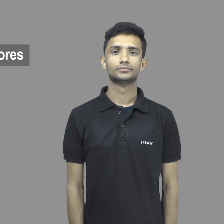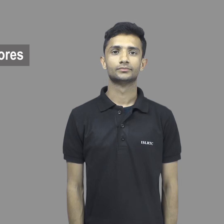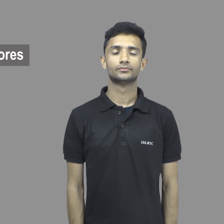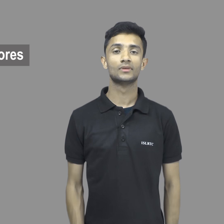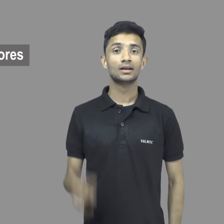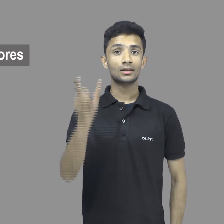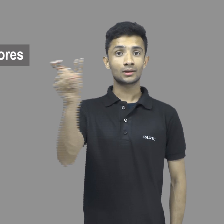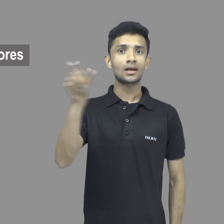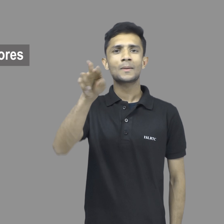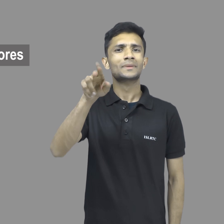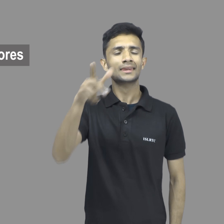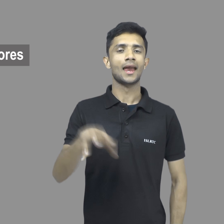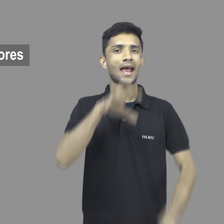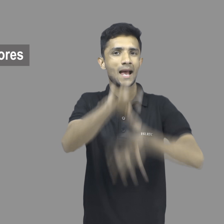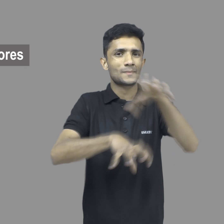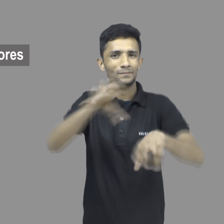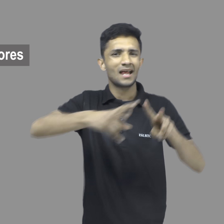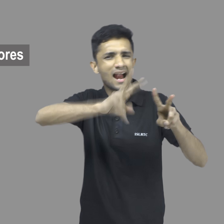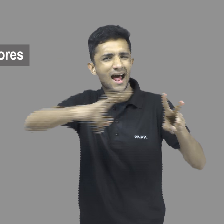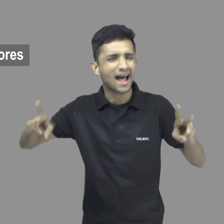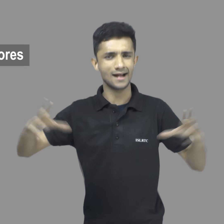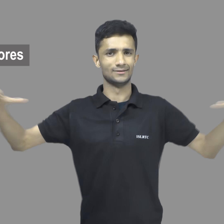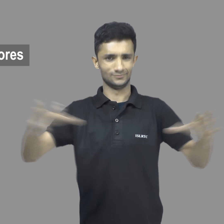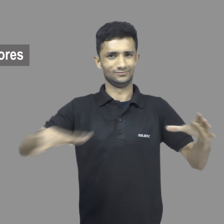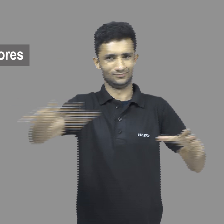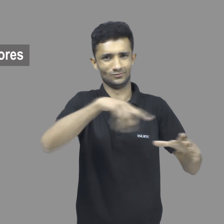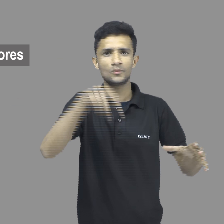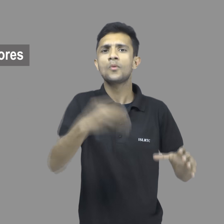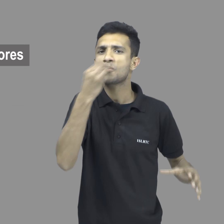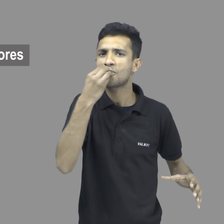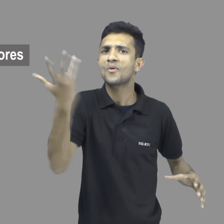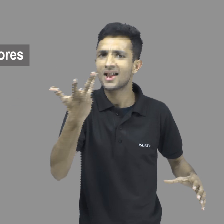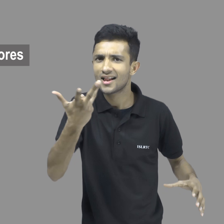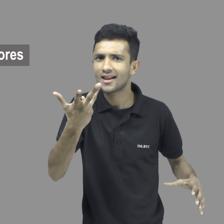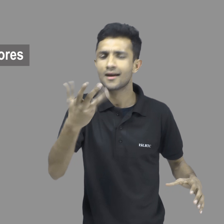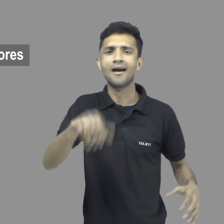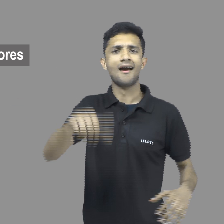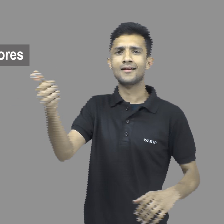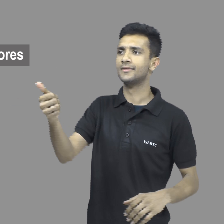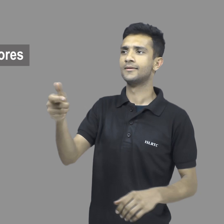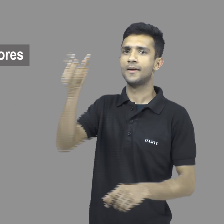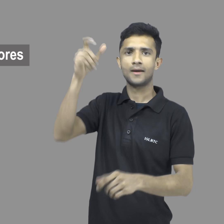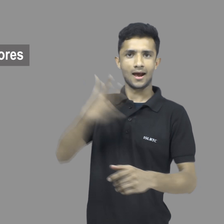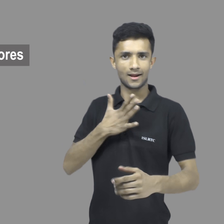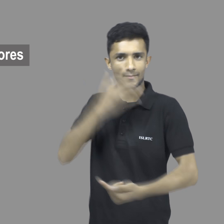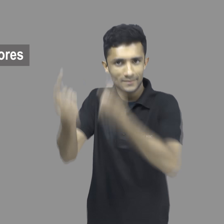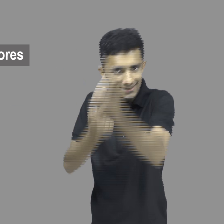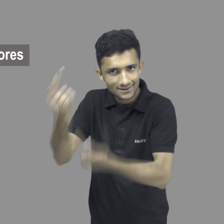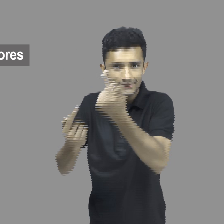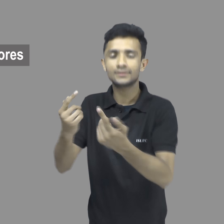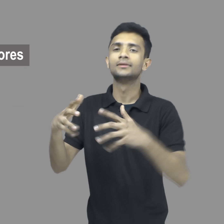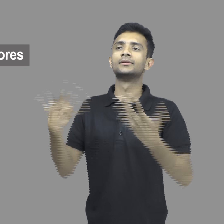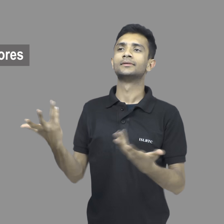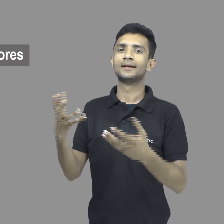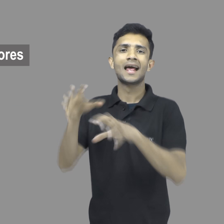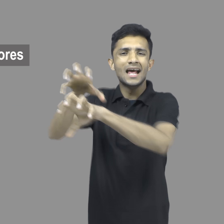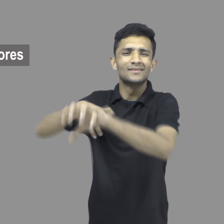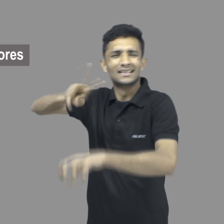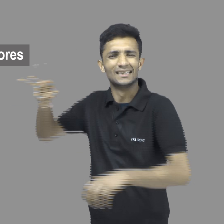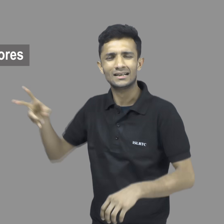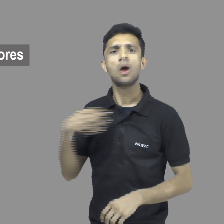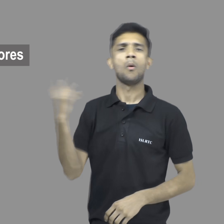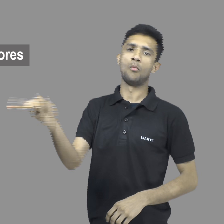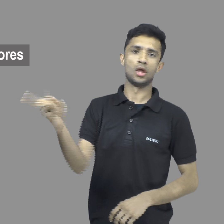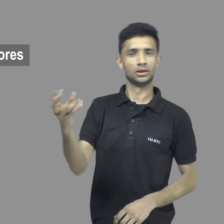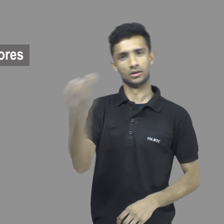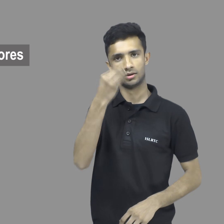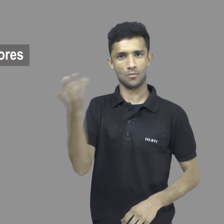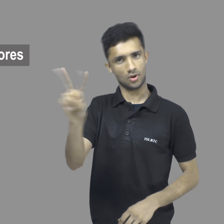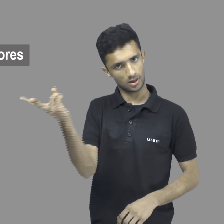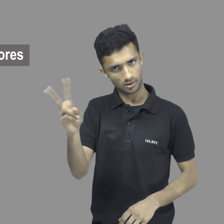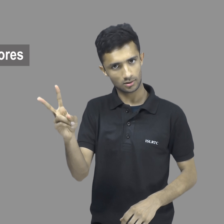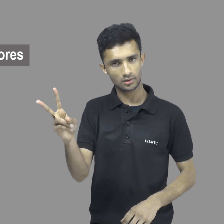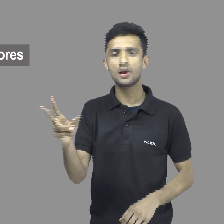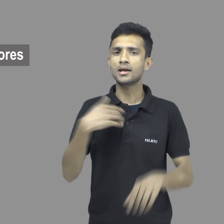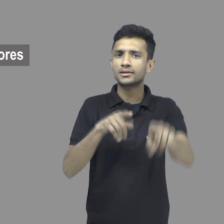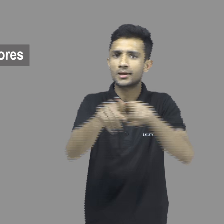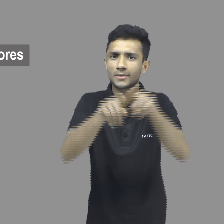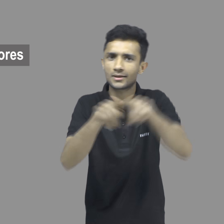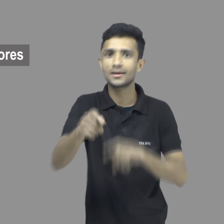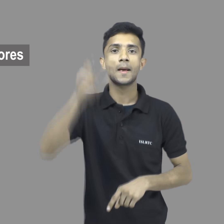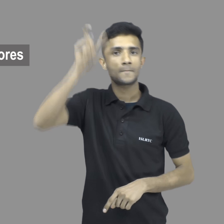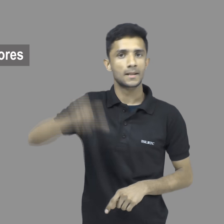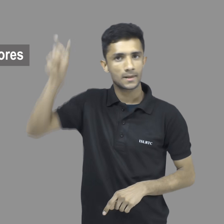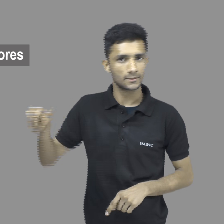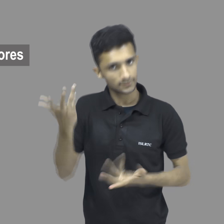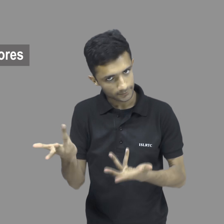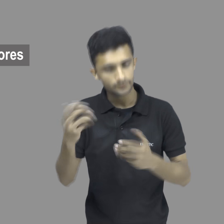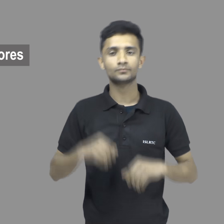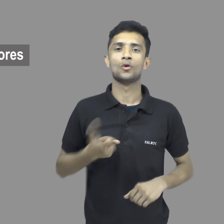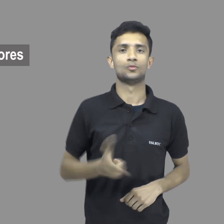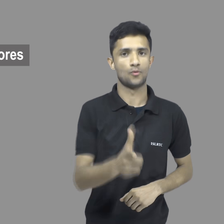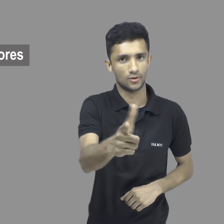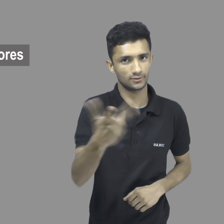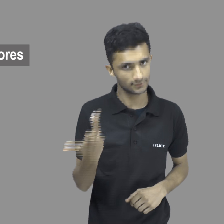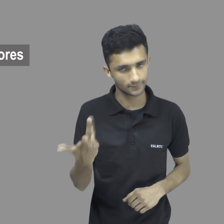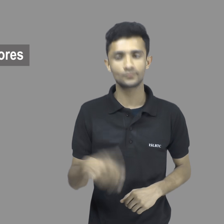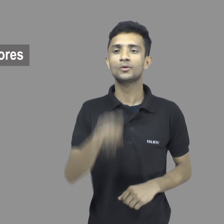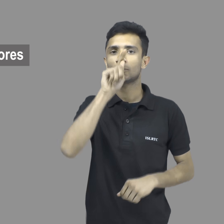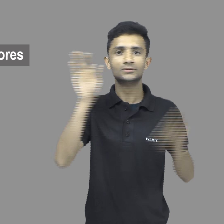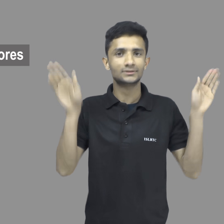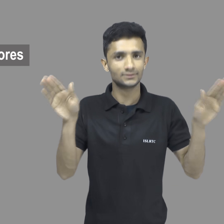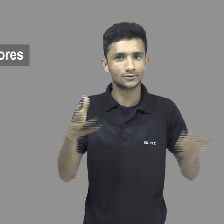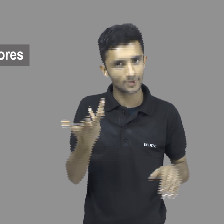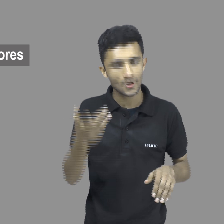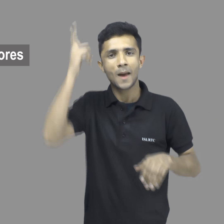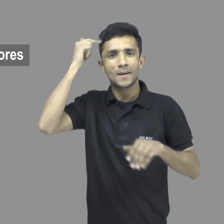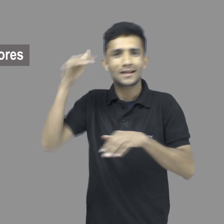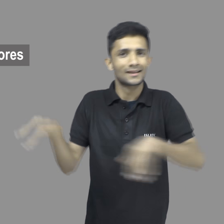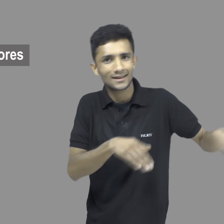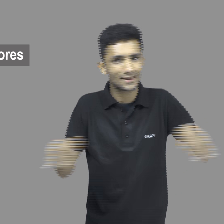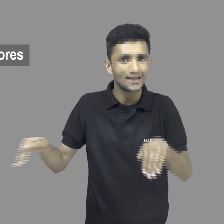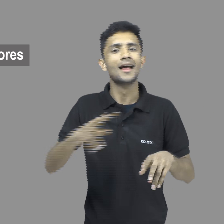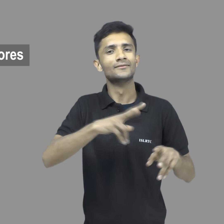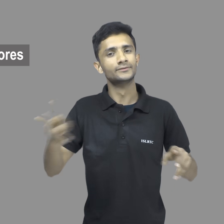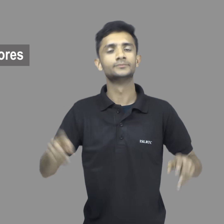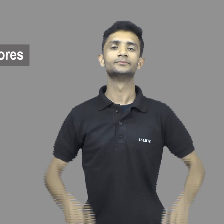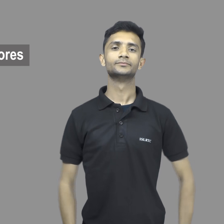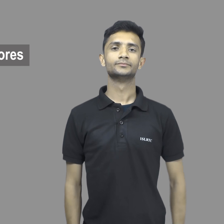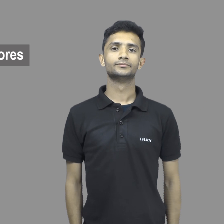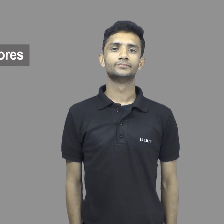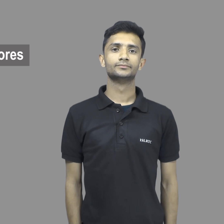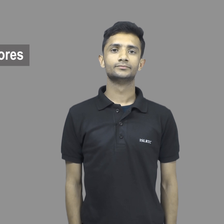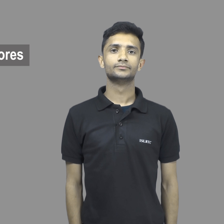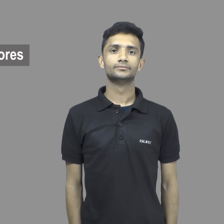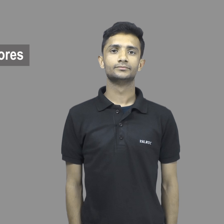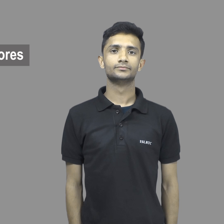Omnivores